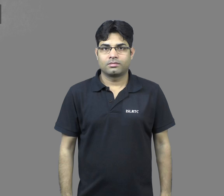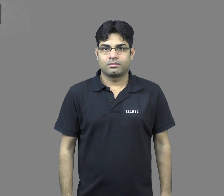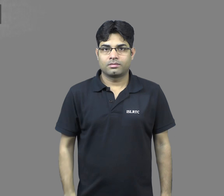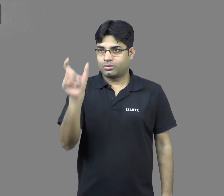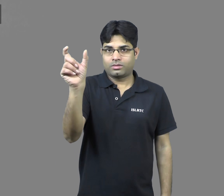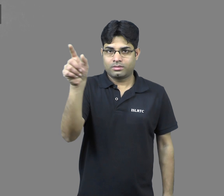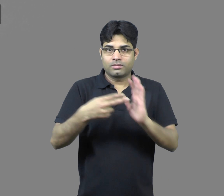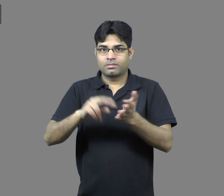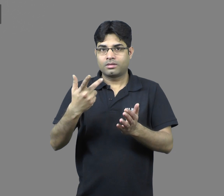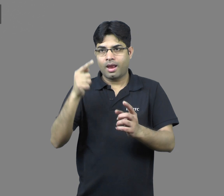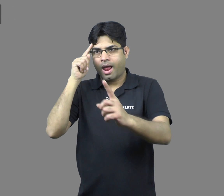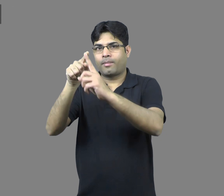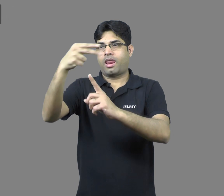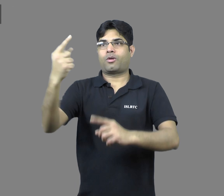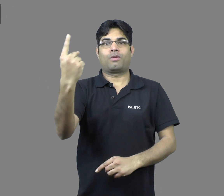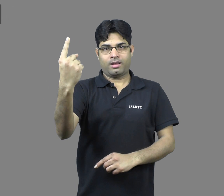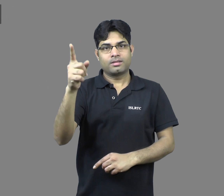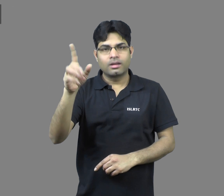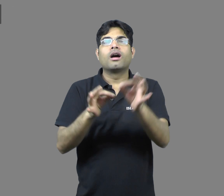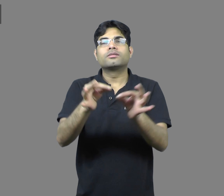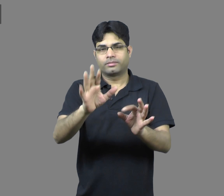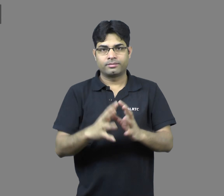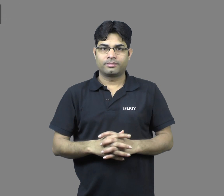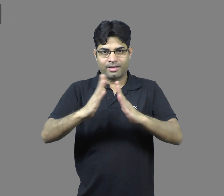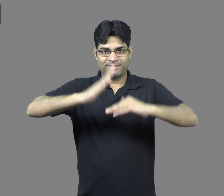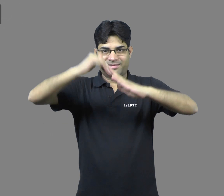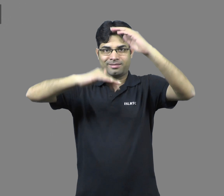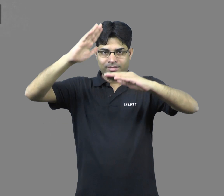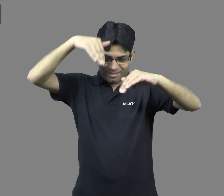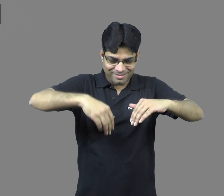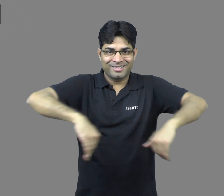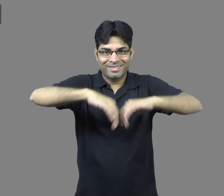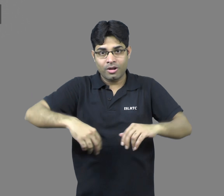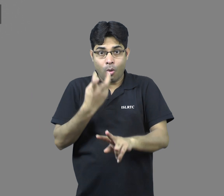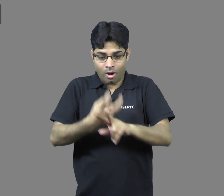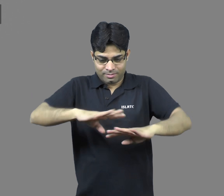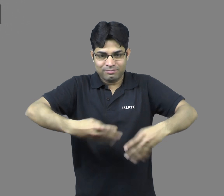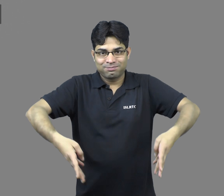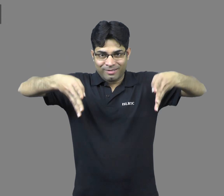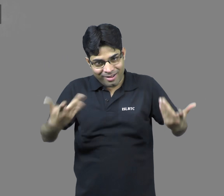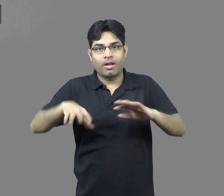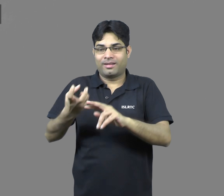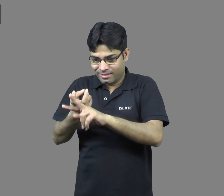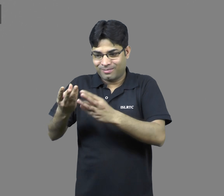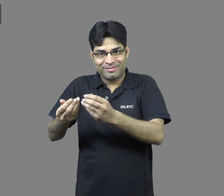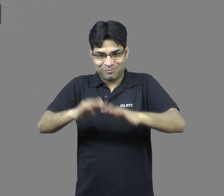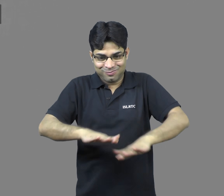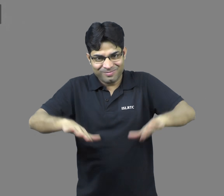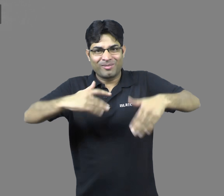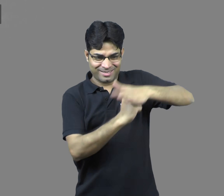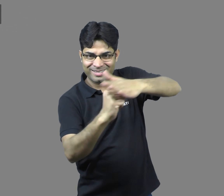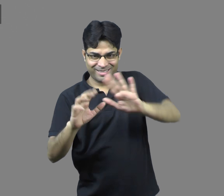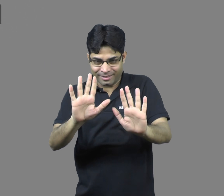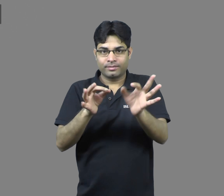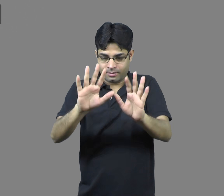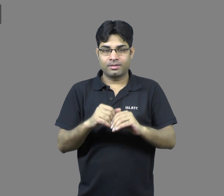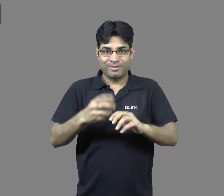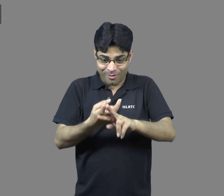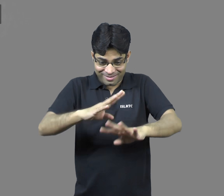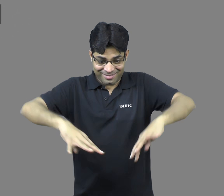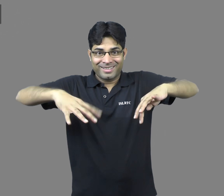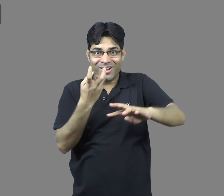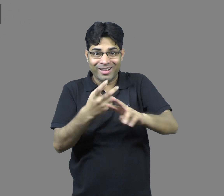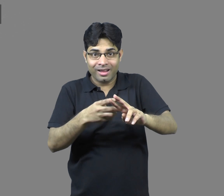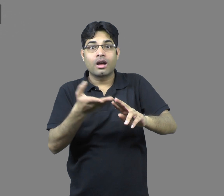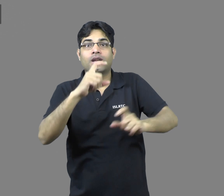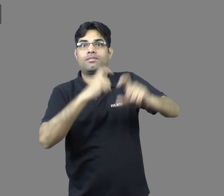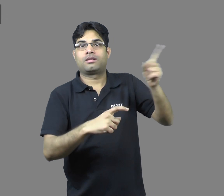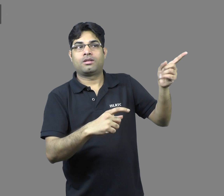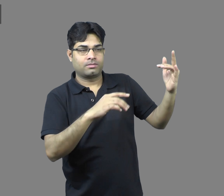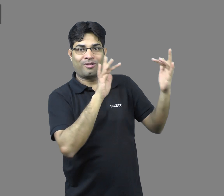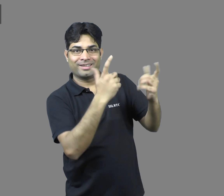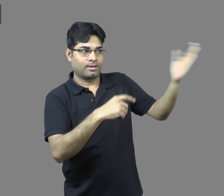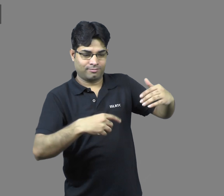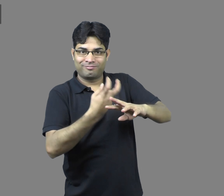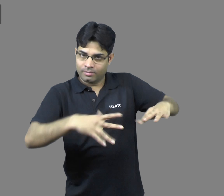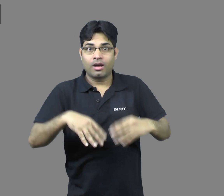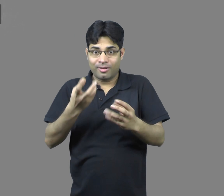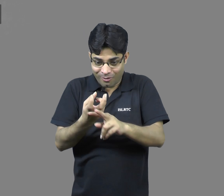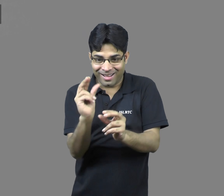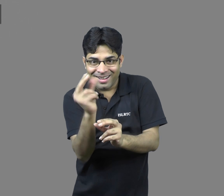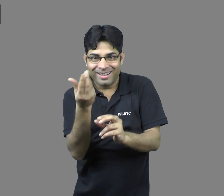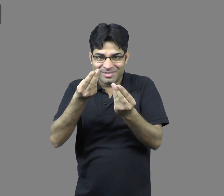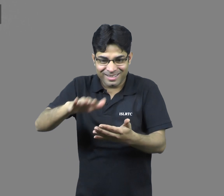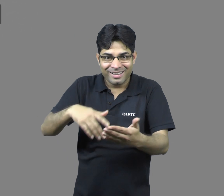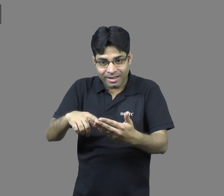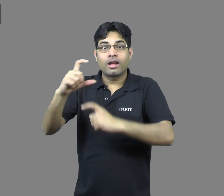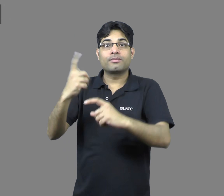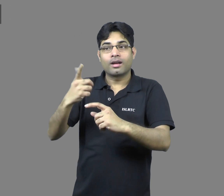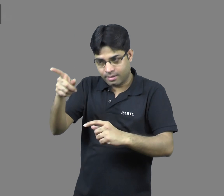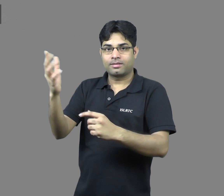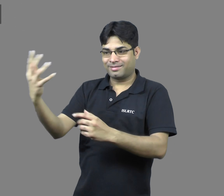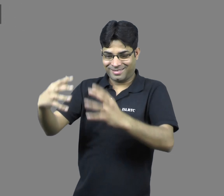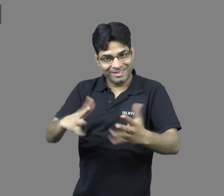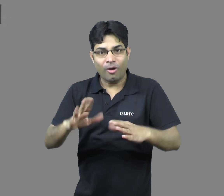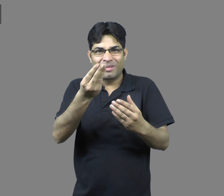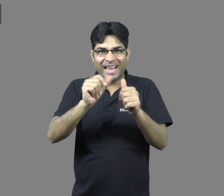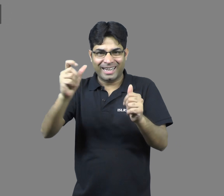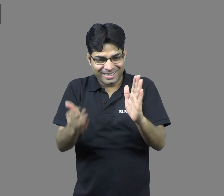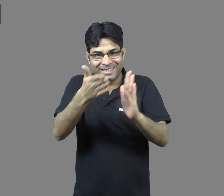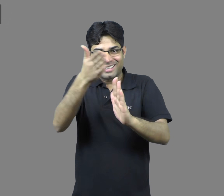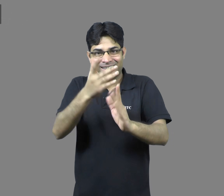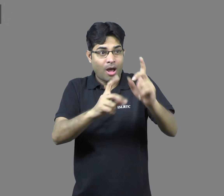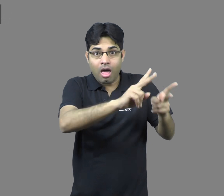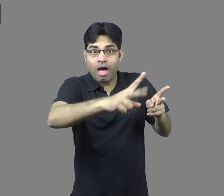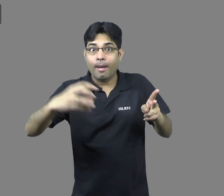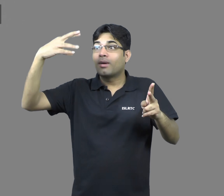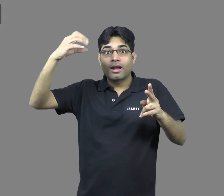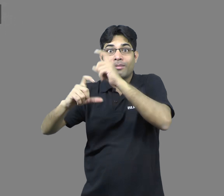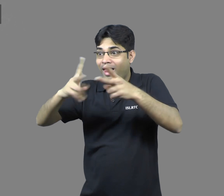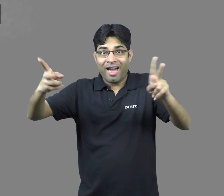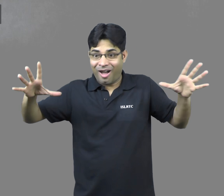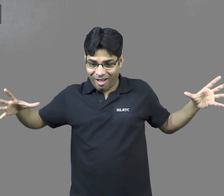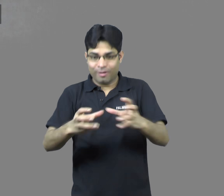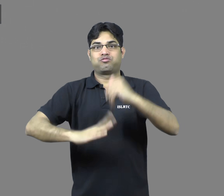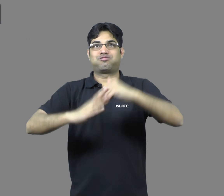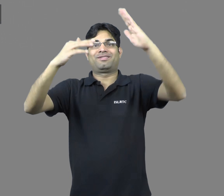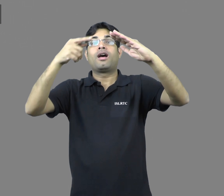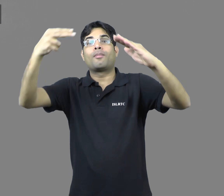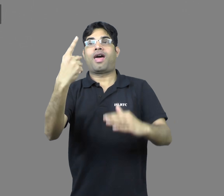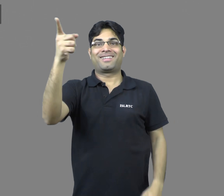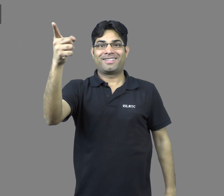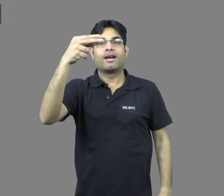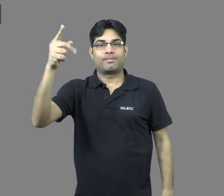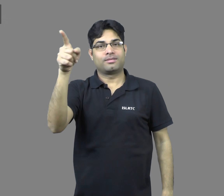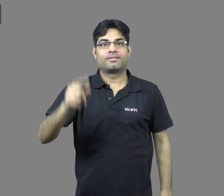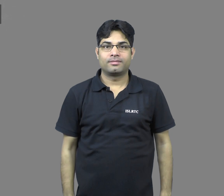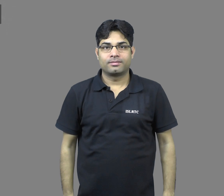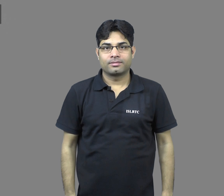Consortium or Consortia